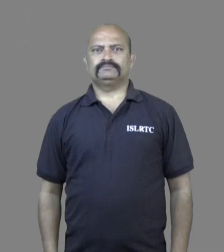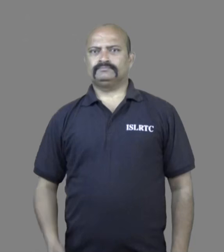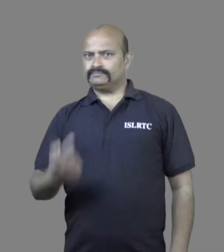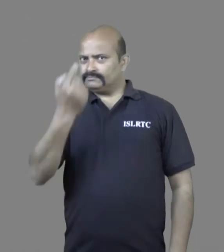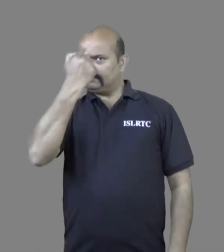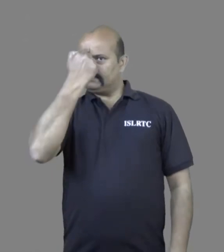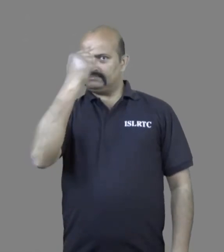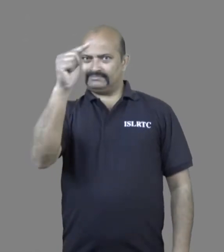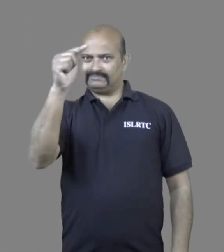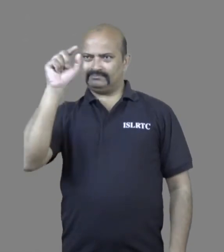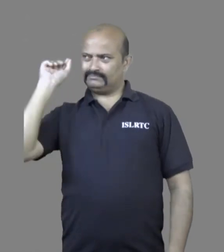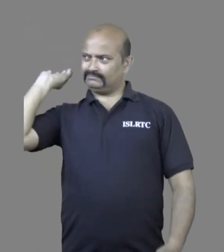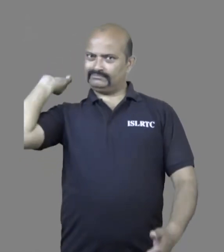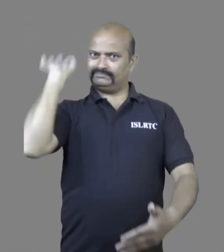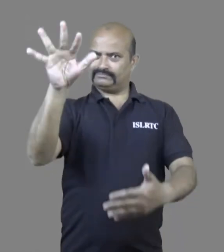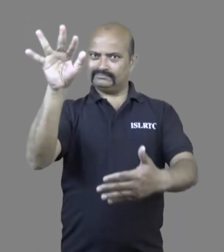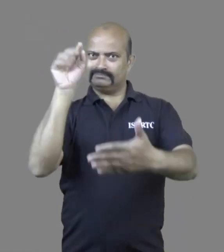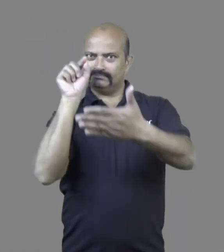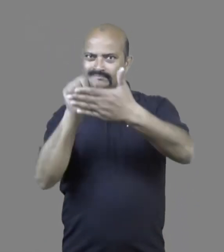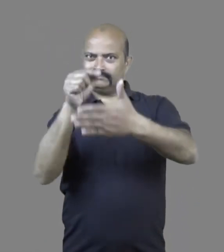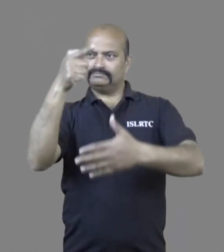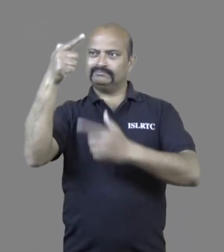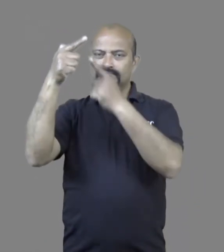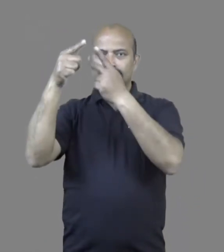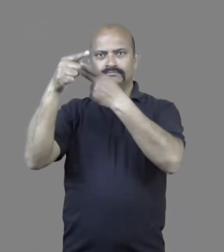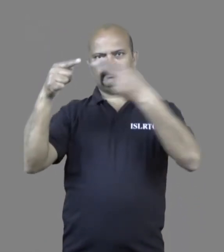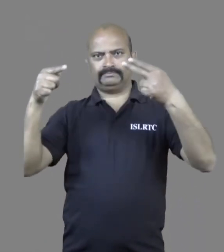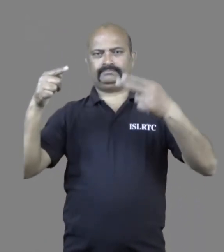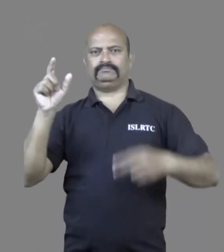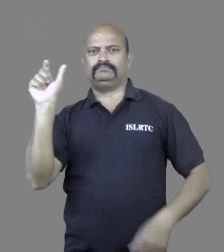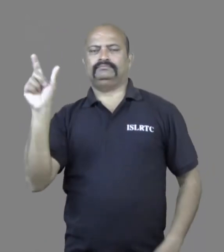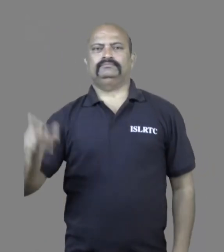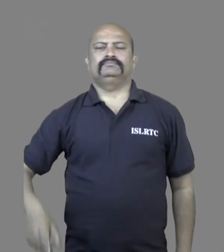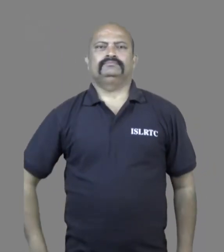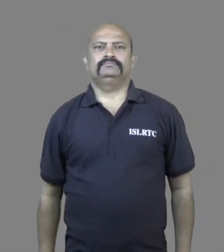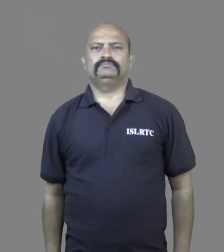Darts Munger Bihar